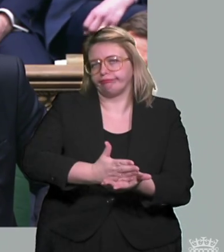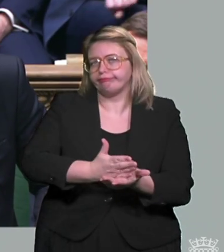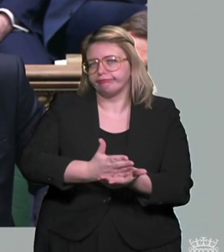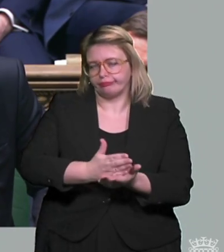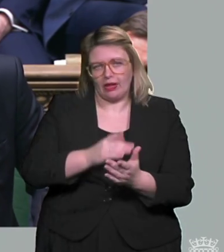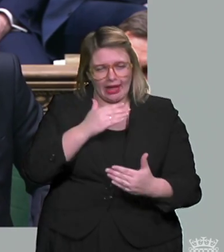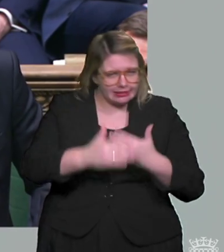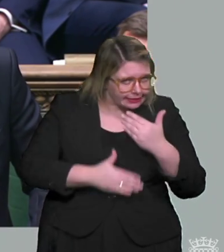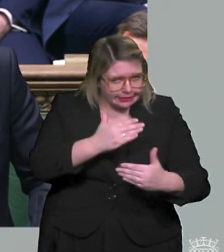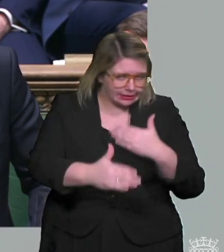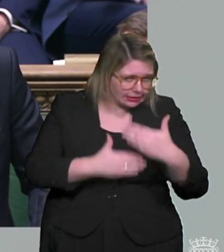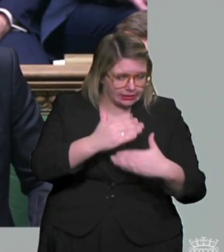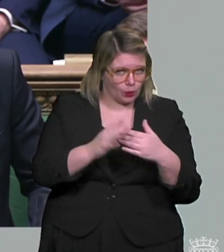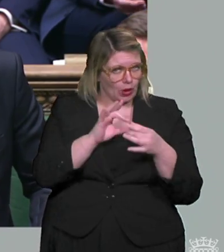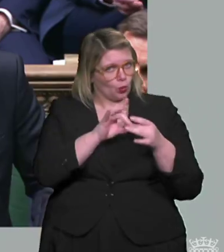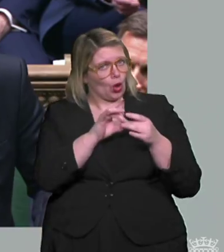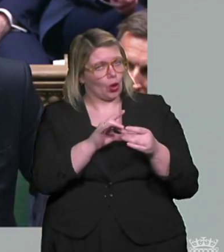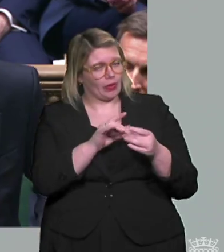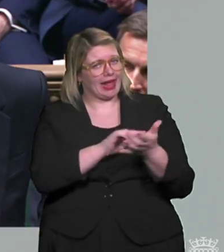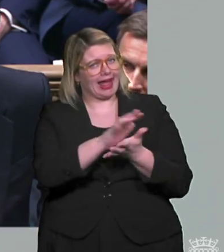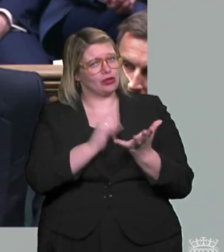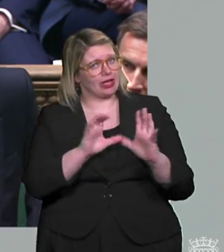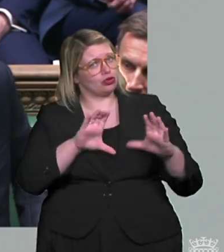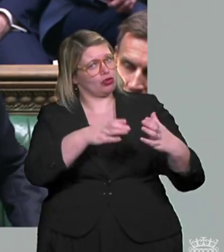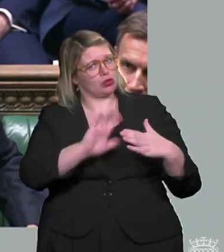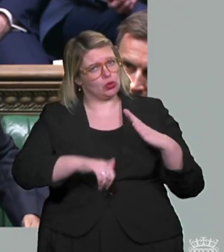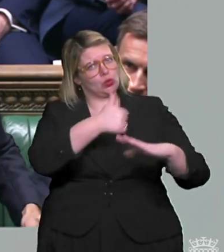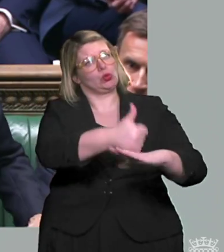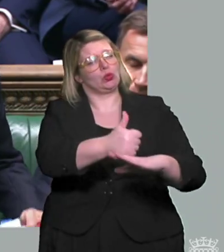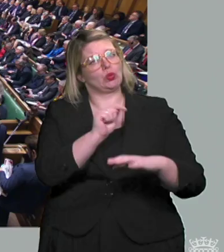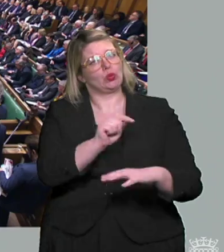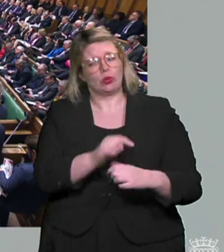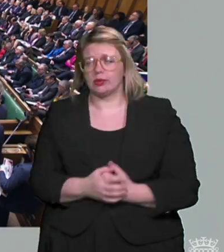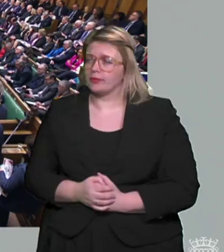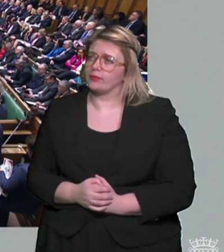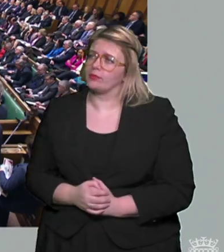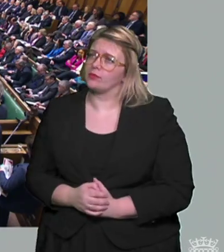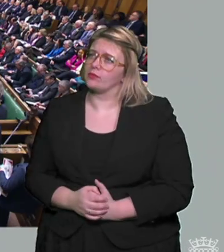The programme is working closely with the trust on its plans, in line with the approach we have taken nationally.